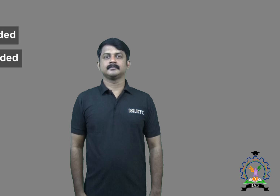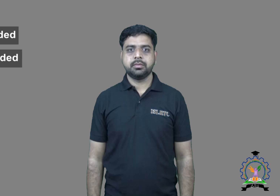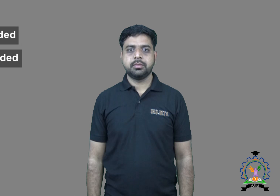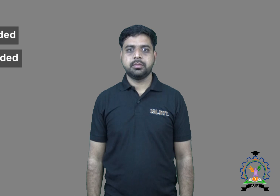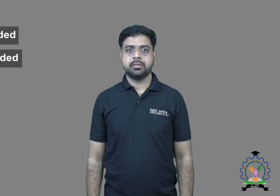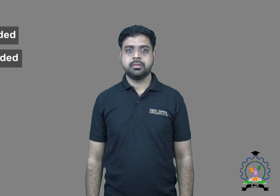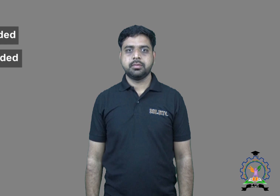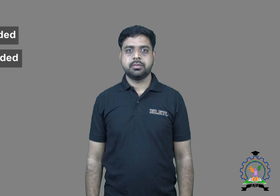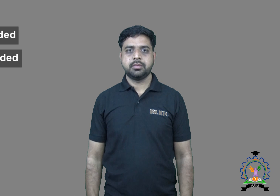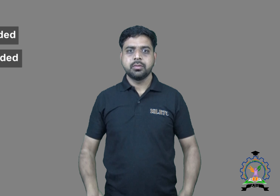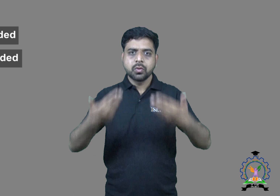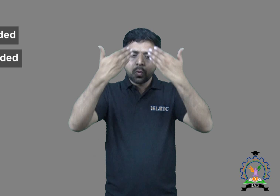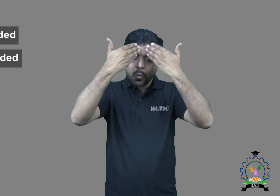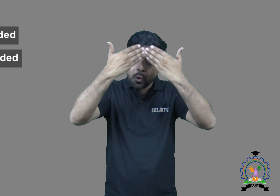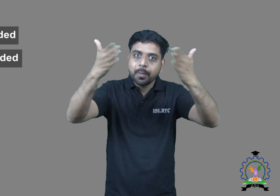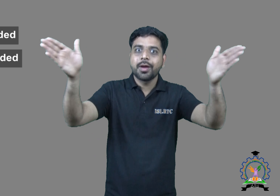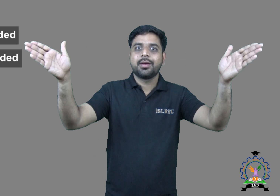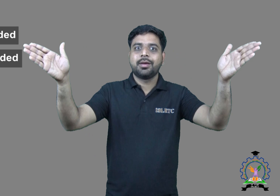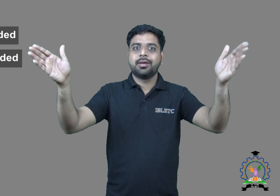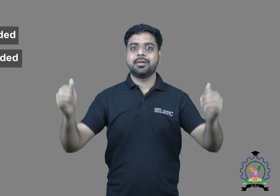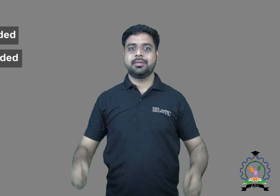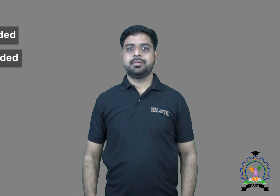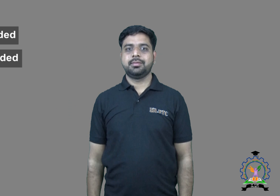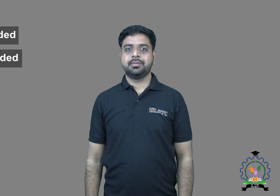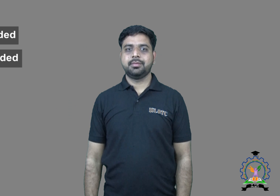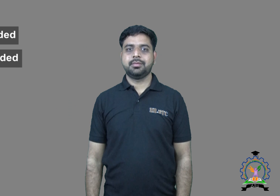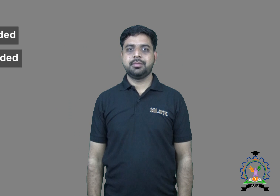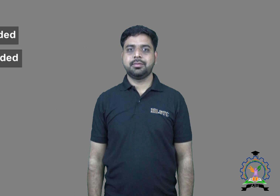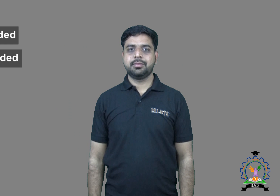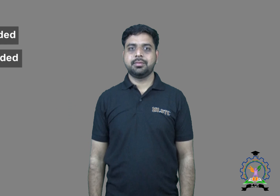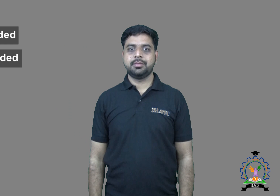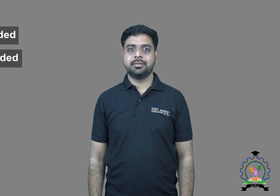Open-Minded Broad-Minded